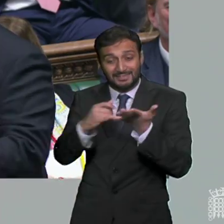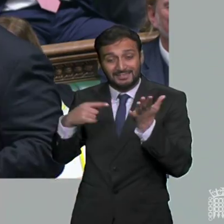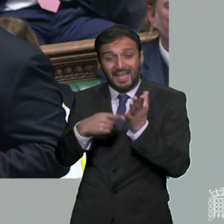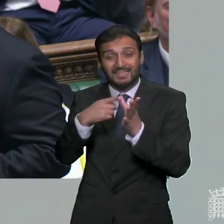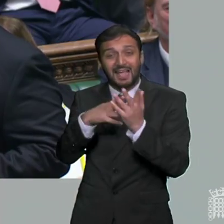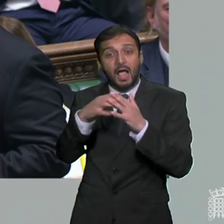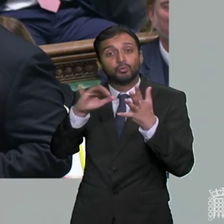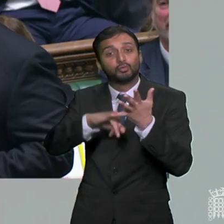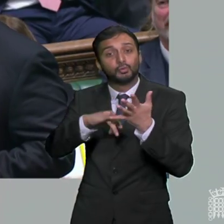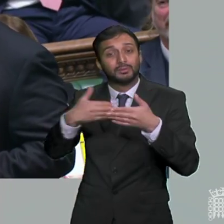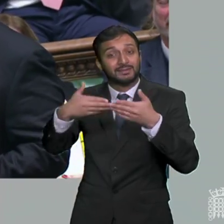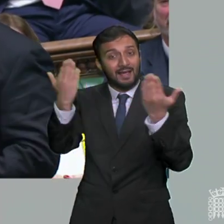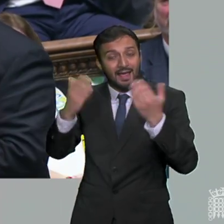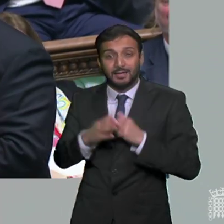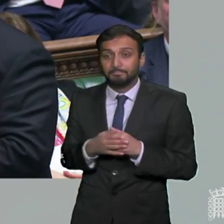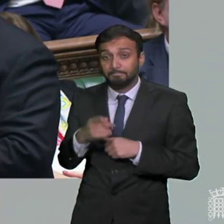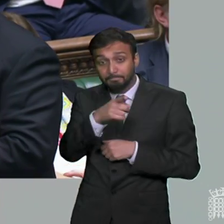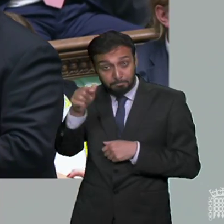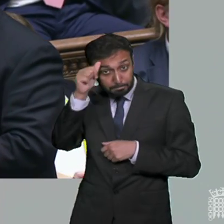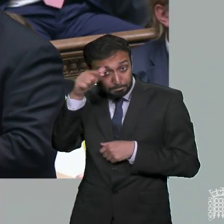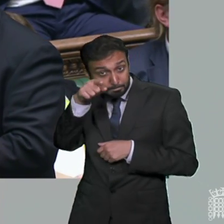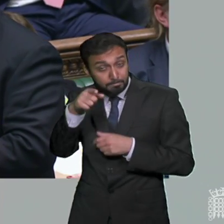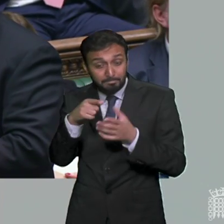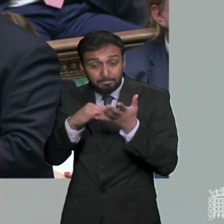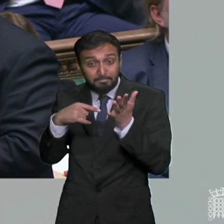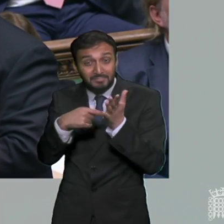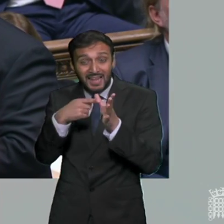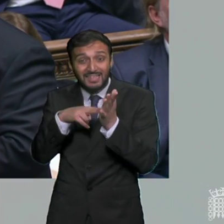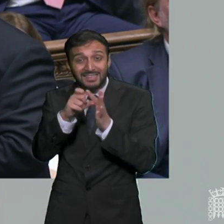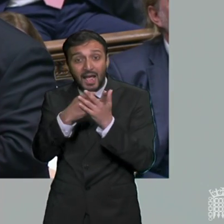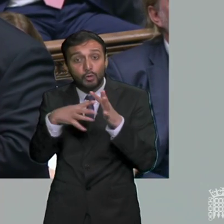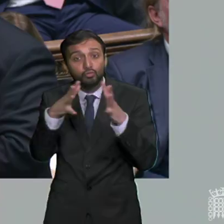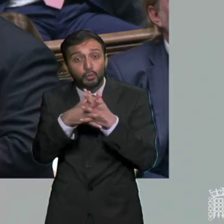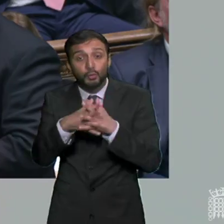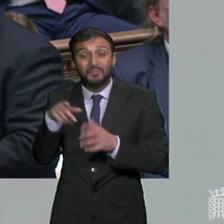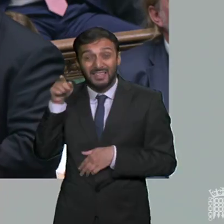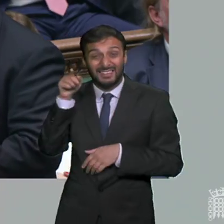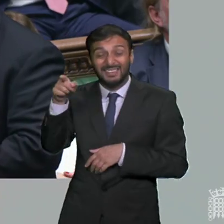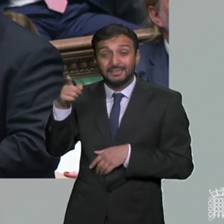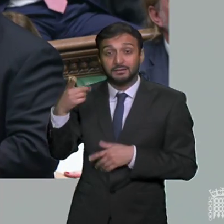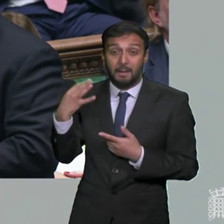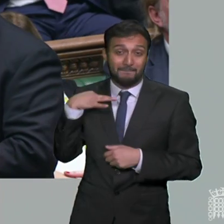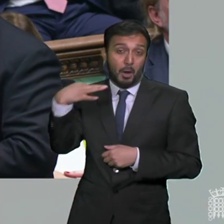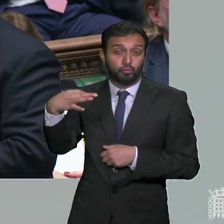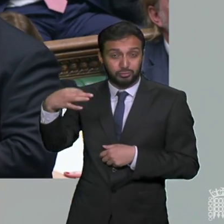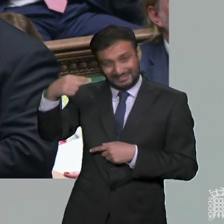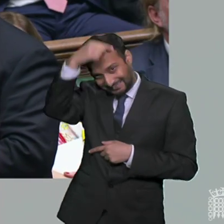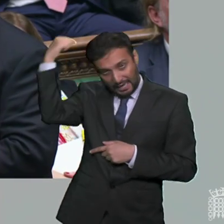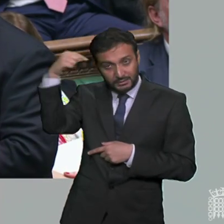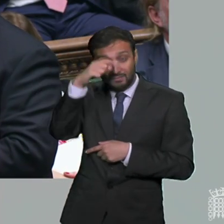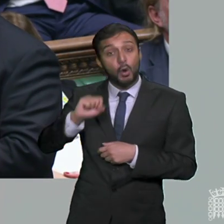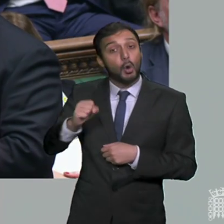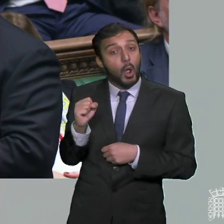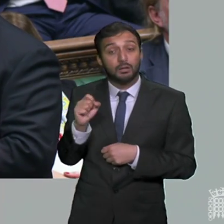Those who know anything about St Andrew will know that he is not just the patron of Scotland; he is celebrated right across Europe.